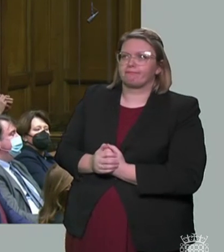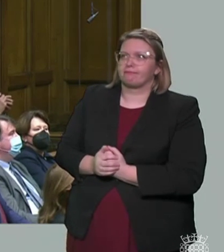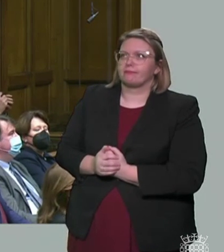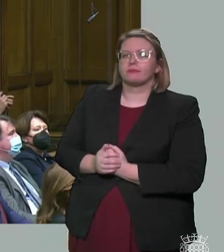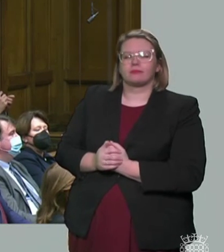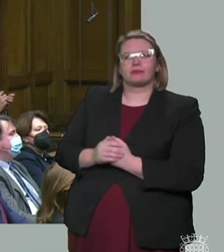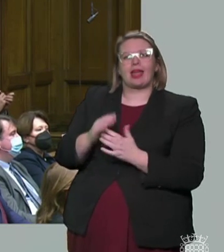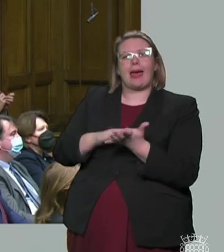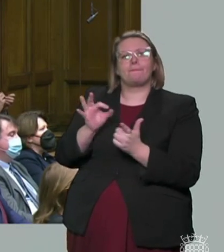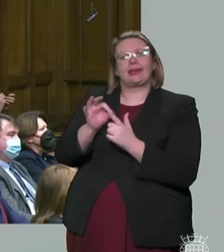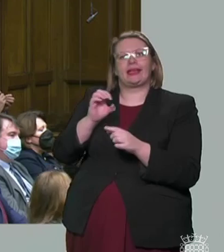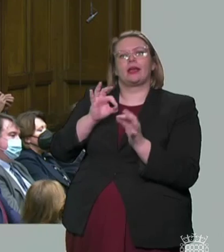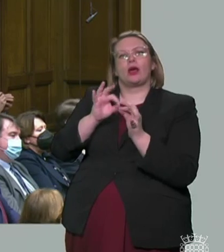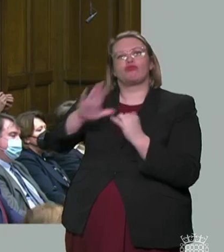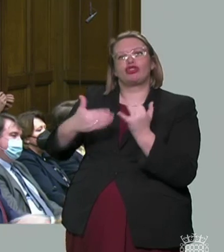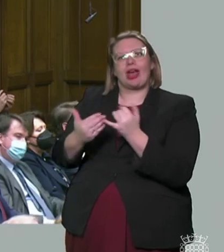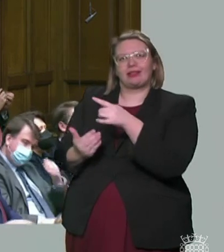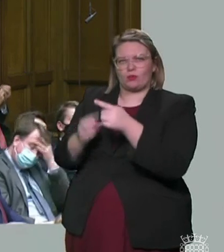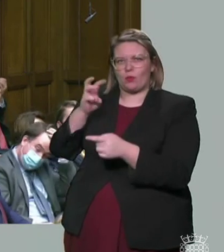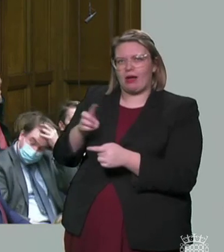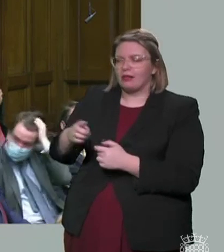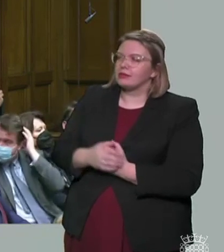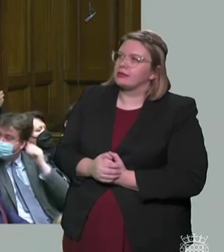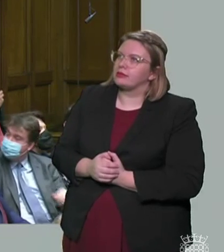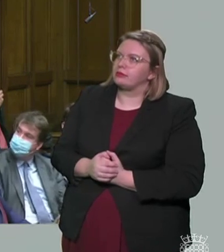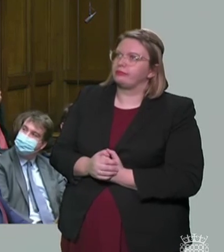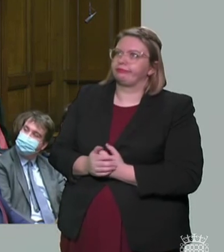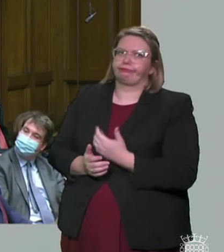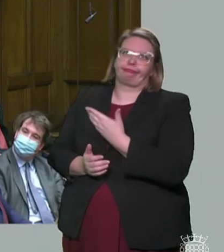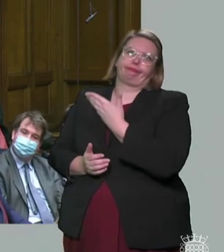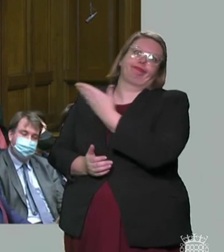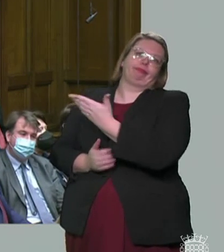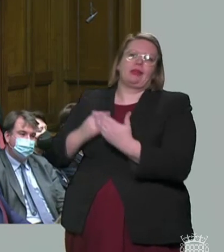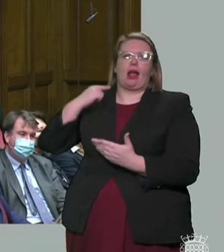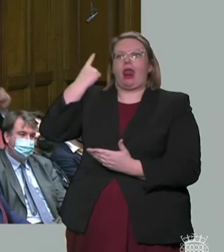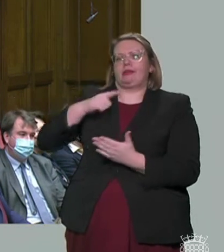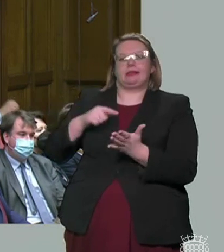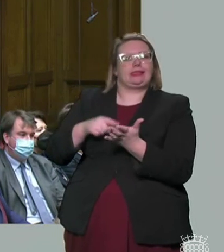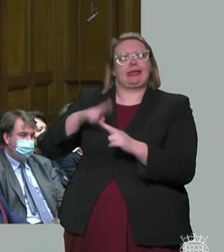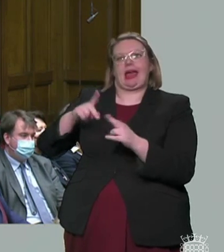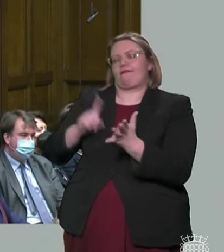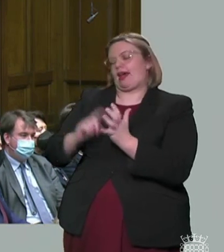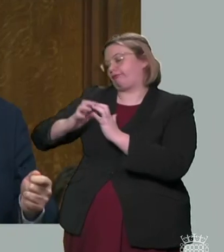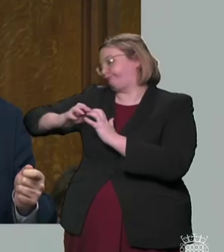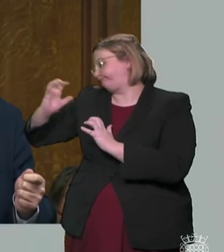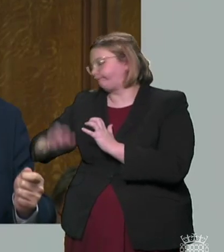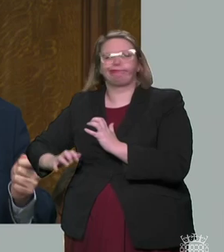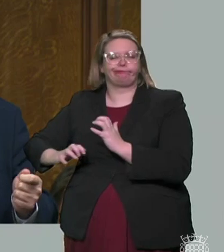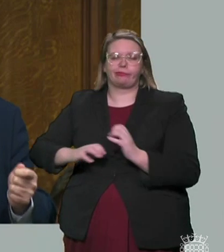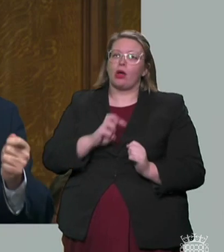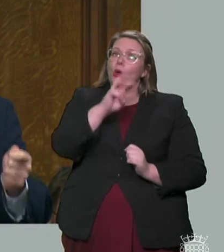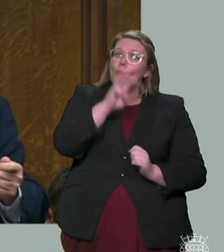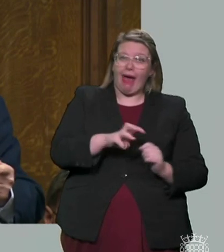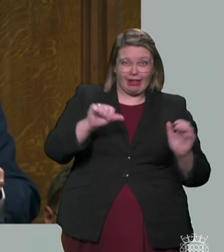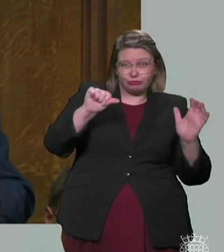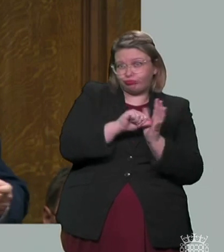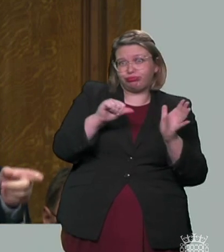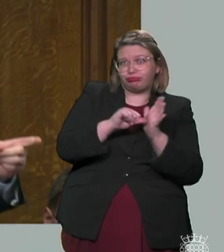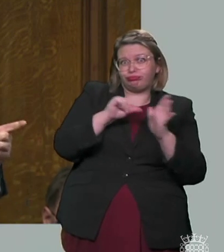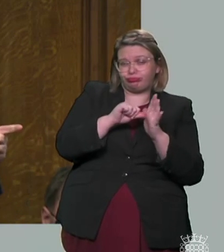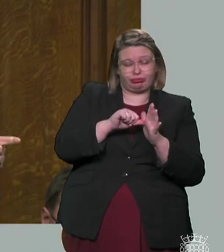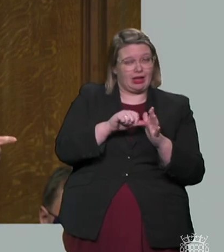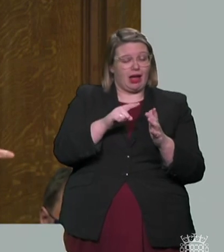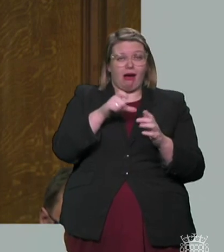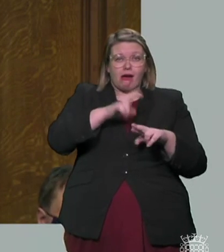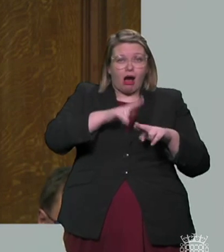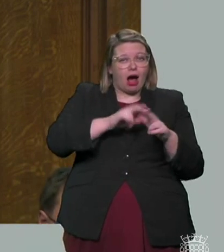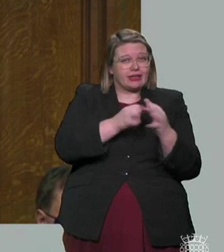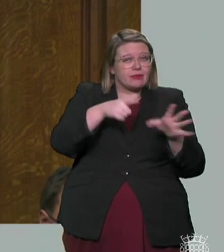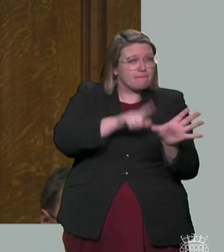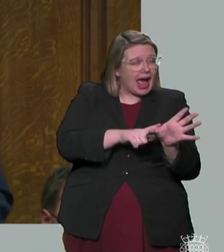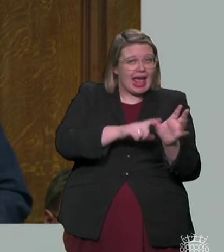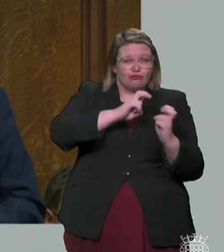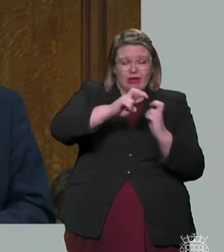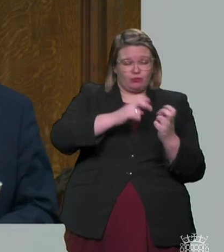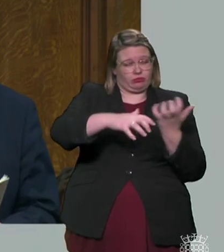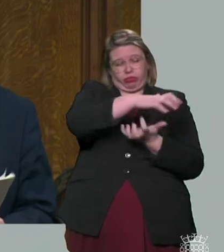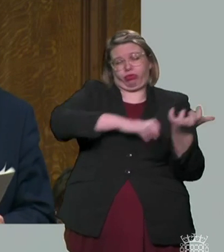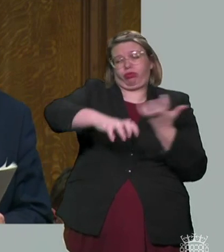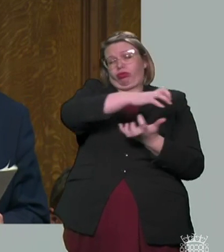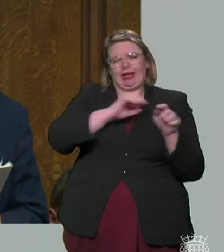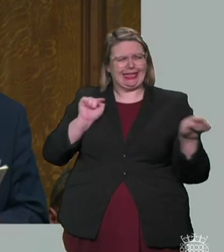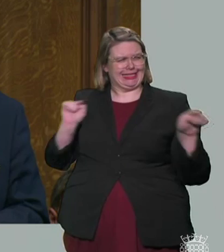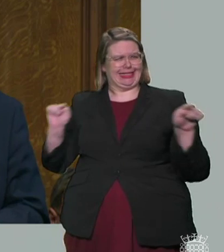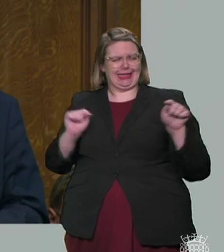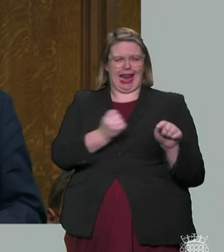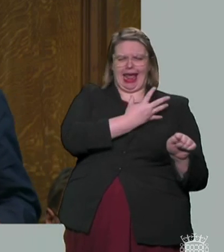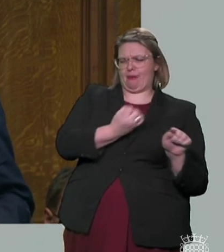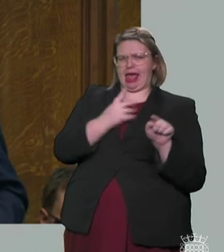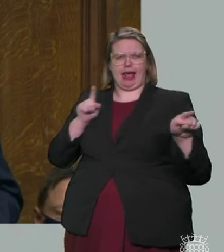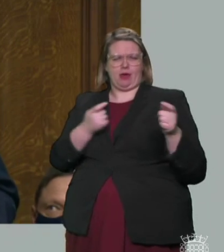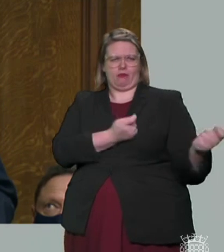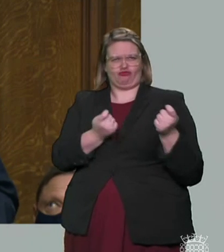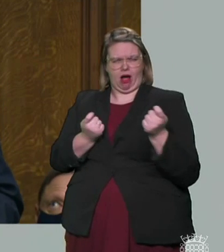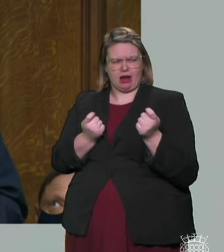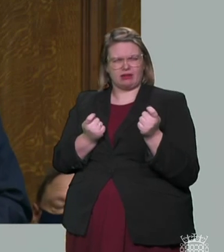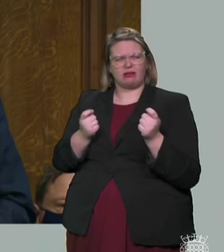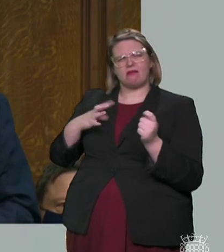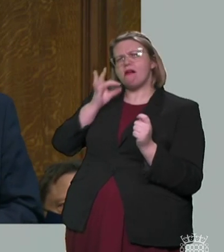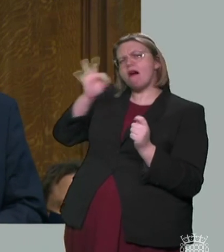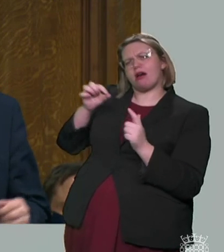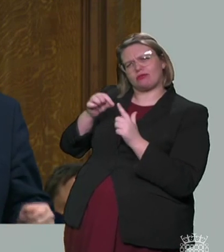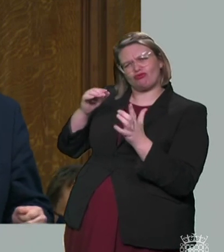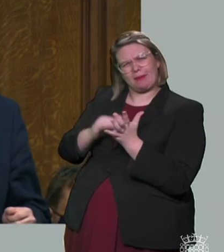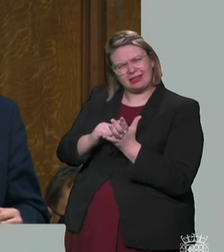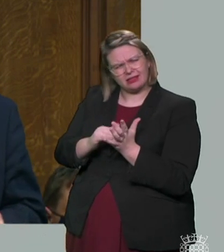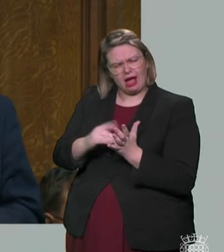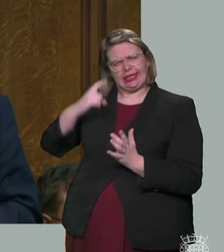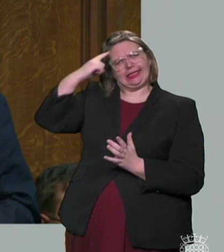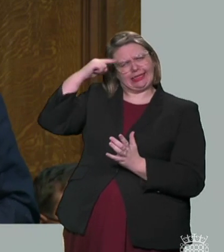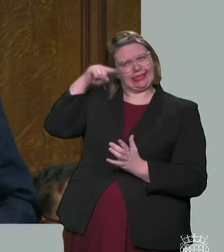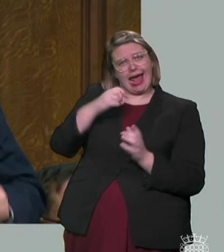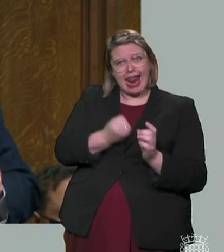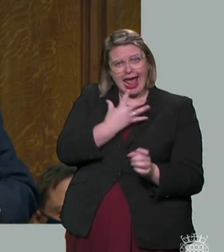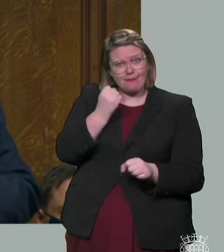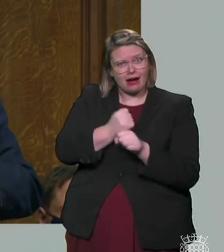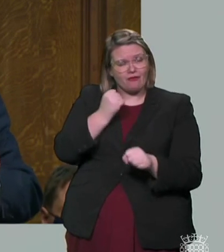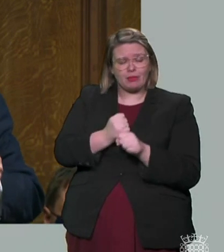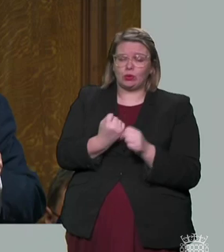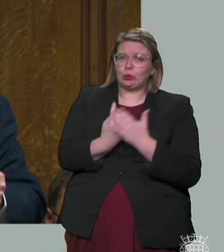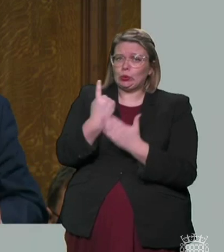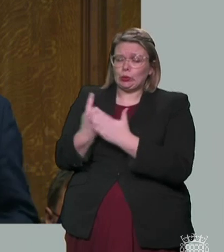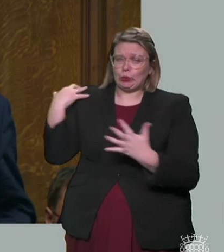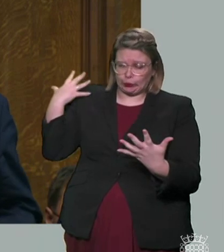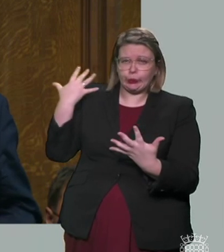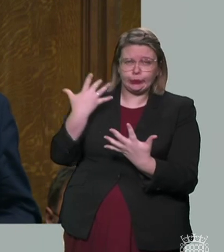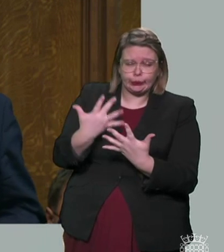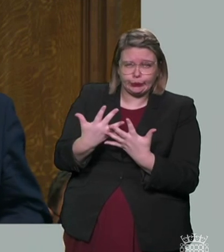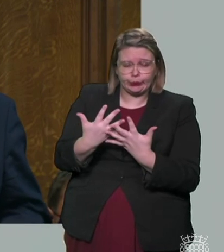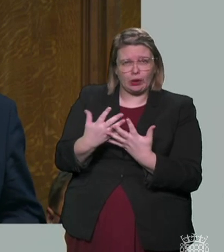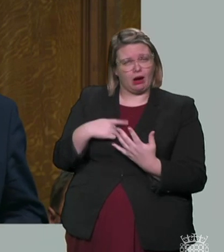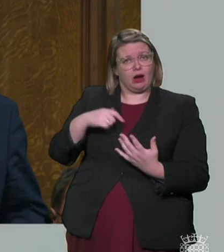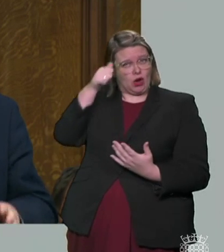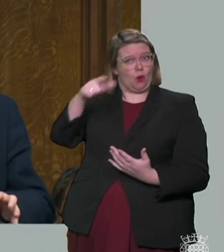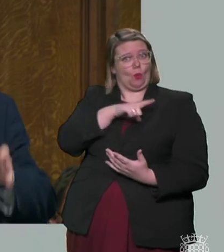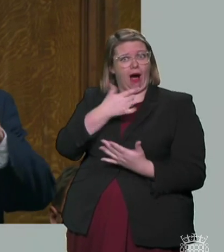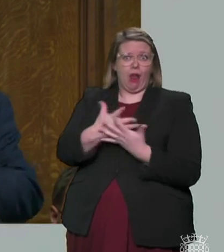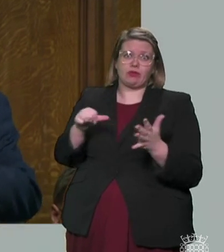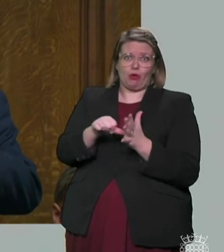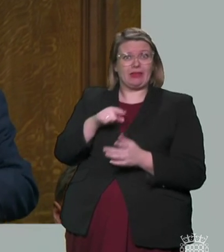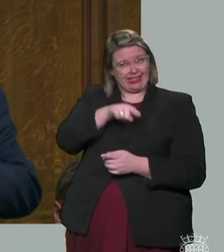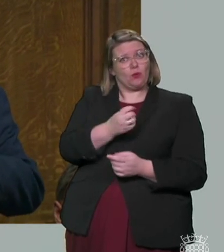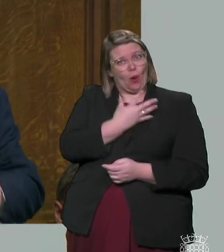With Sadiq Khan’s Transport for London in tatters and the Welsh Labour-nationalist coalition in Cardiff Bay an unfunded devolved disaster, does the Prime Minister agree that the great British public do not need to look back at the last UK Labour Government to see what the Opposition’s answer to all our problems is?